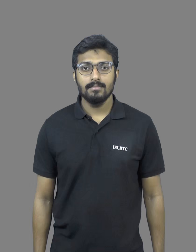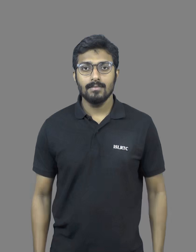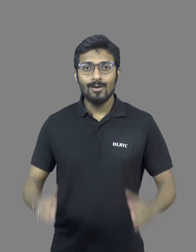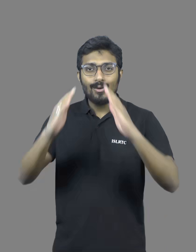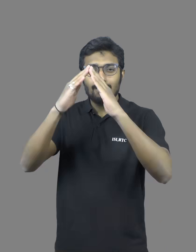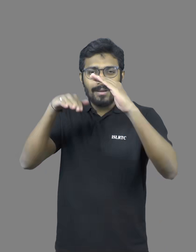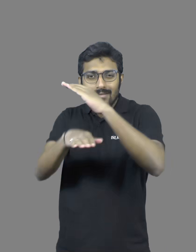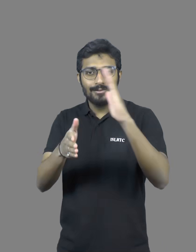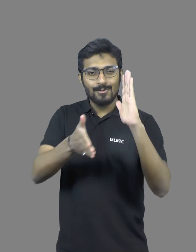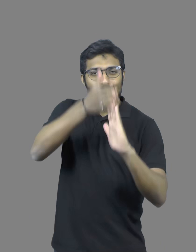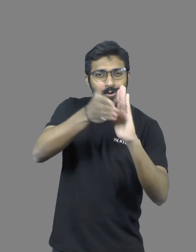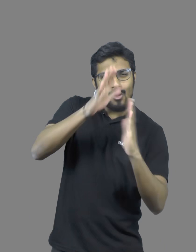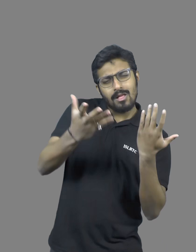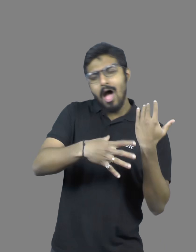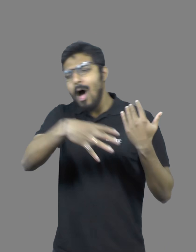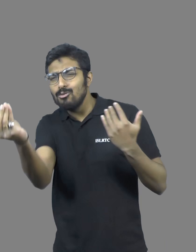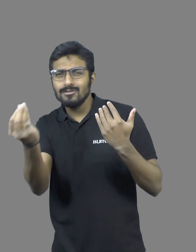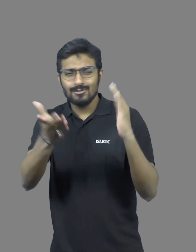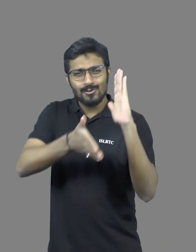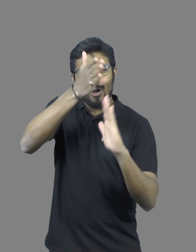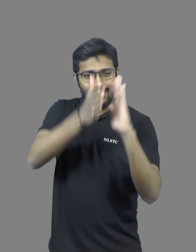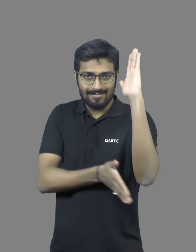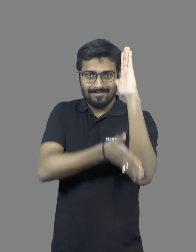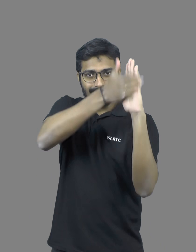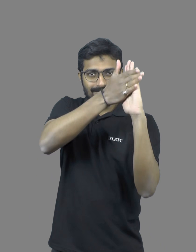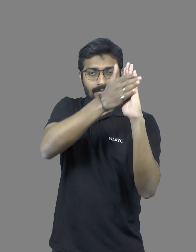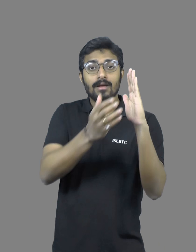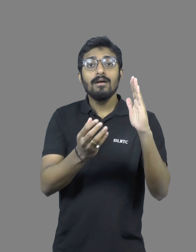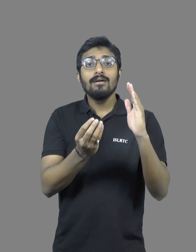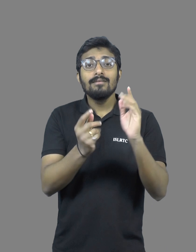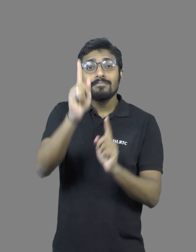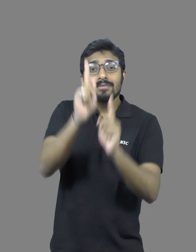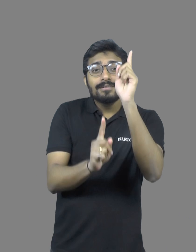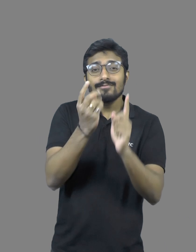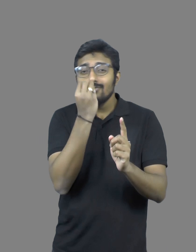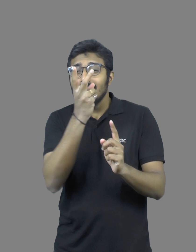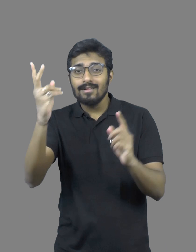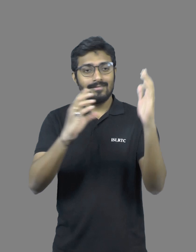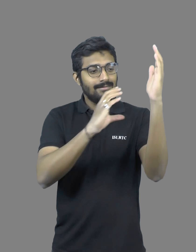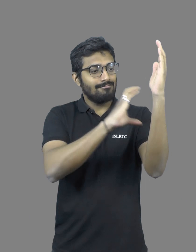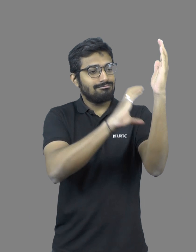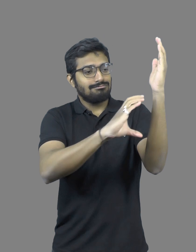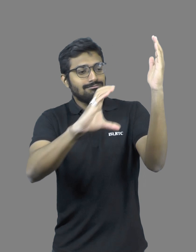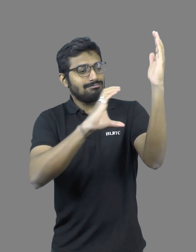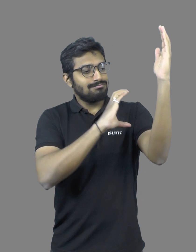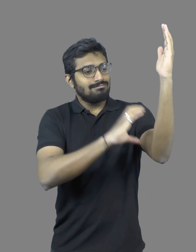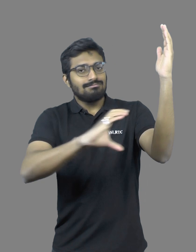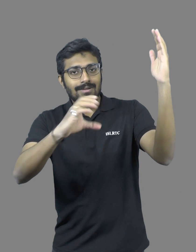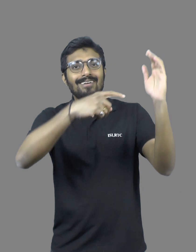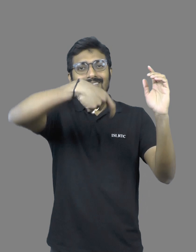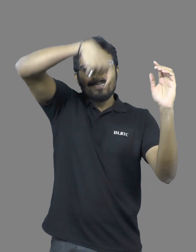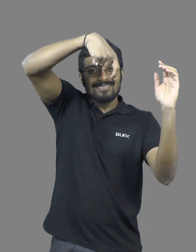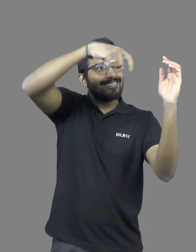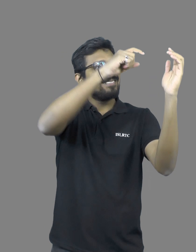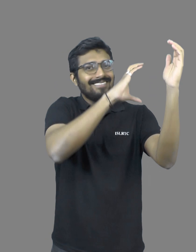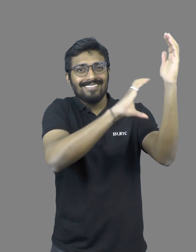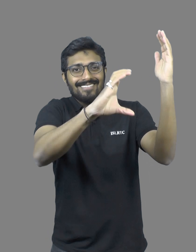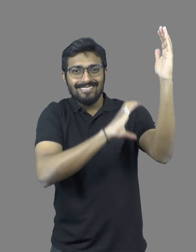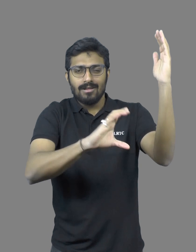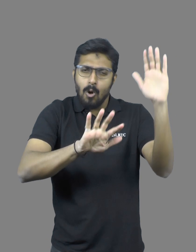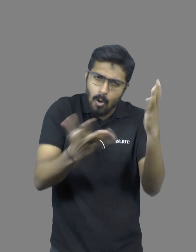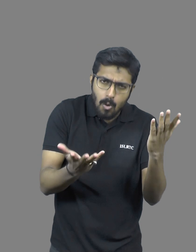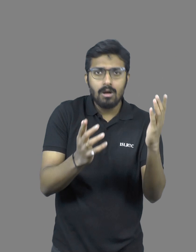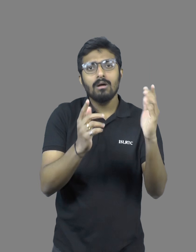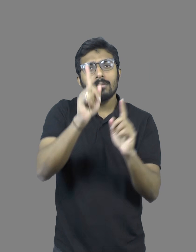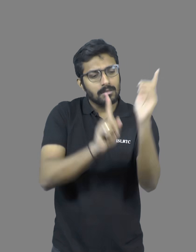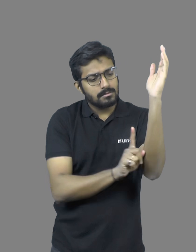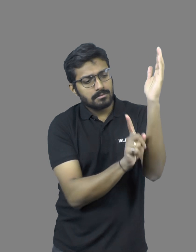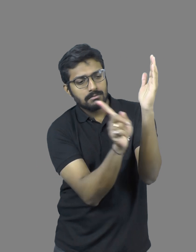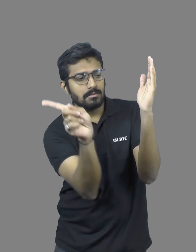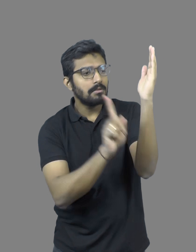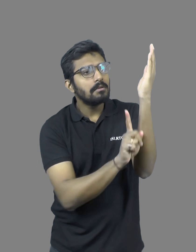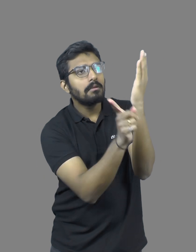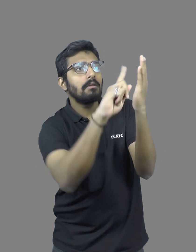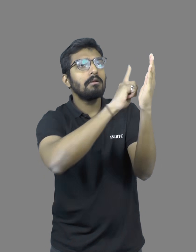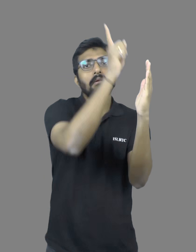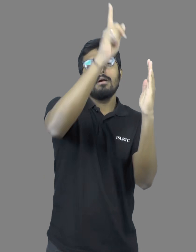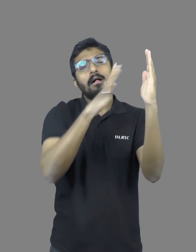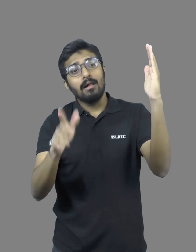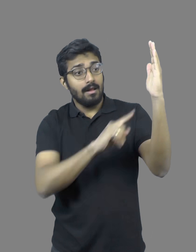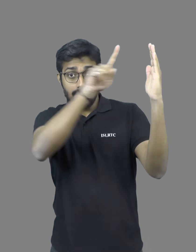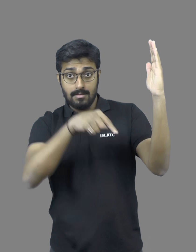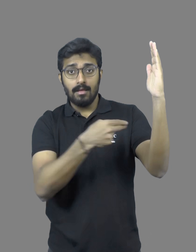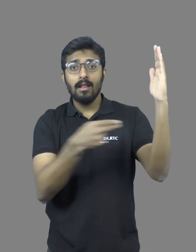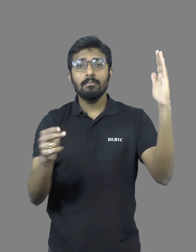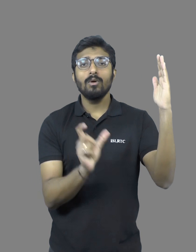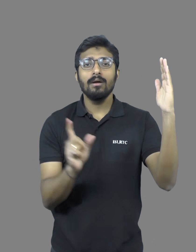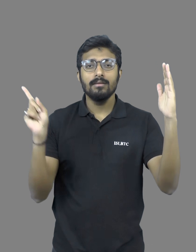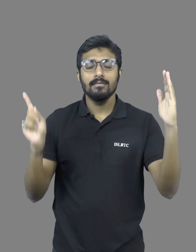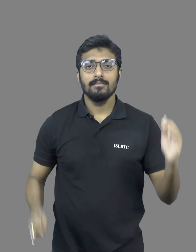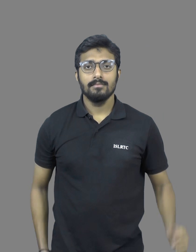Wall Garden